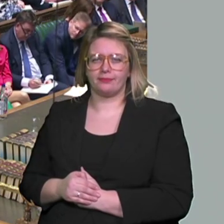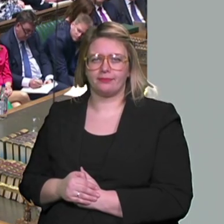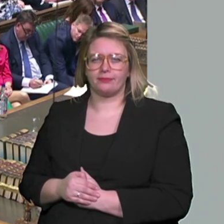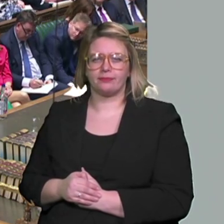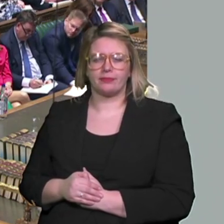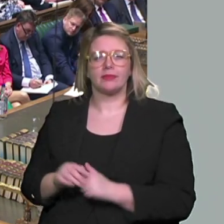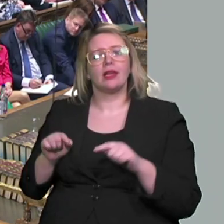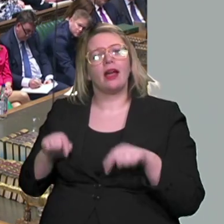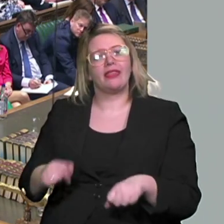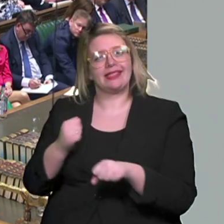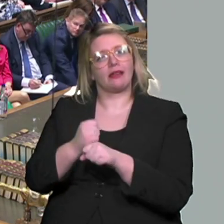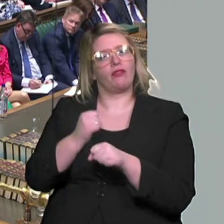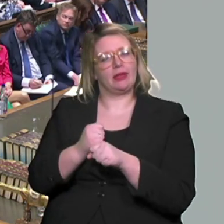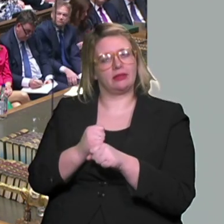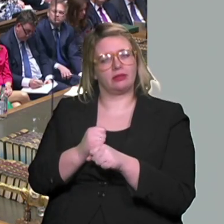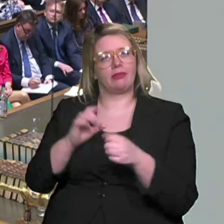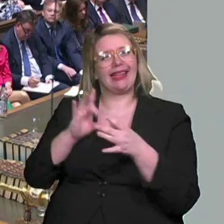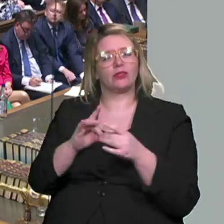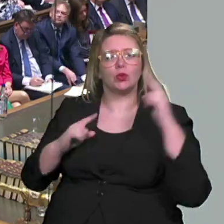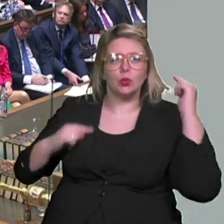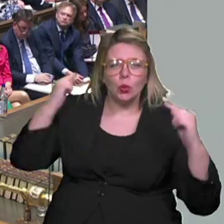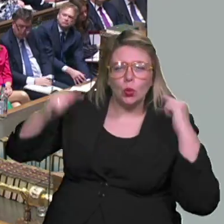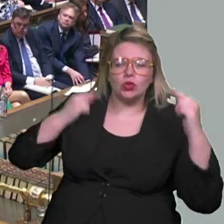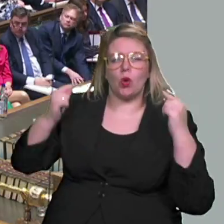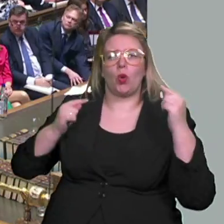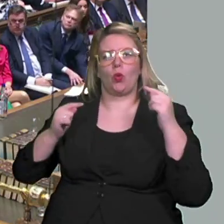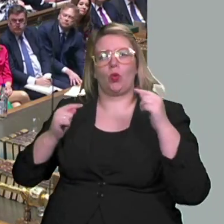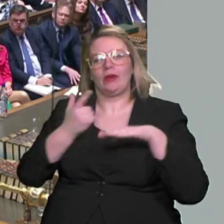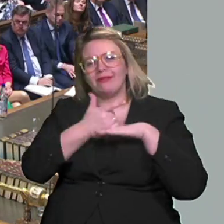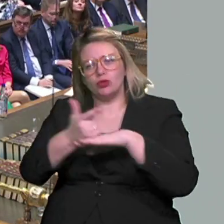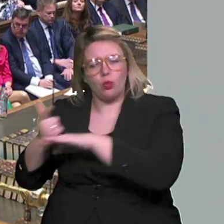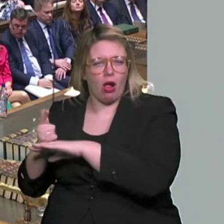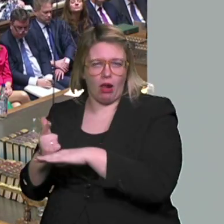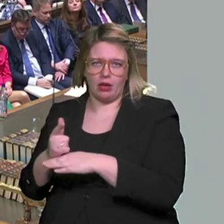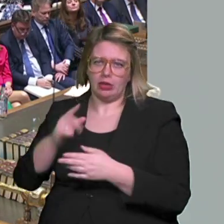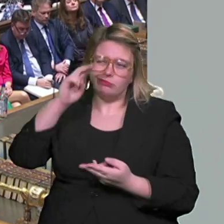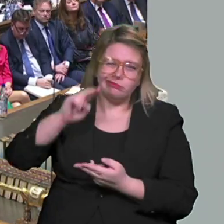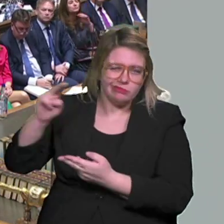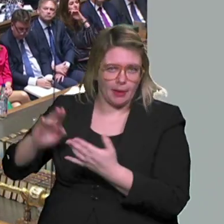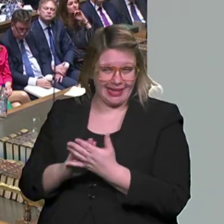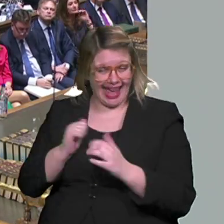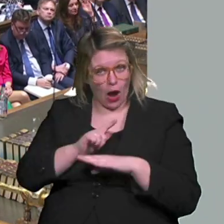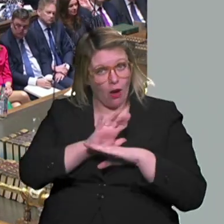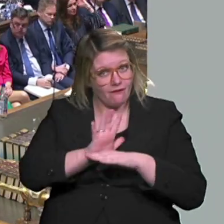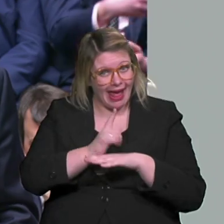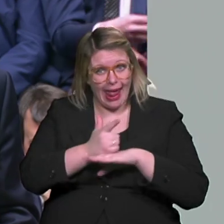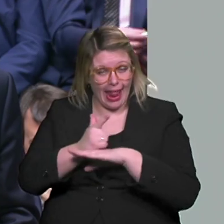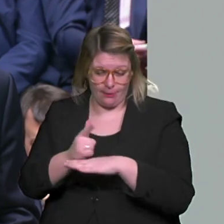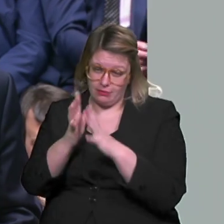The Government’s audio-visual tax reliefs have helped to make our film and TV industry the biggest in Europe.